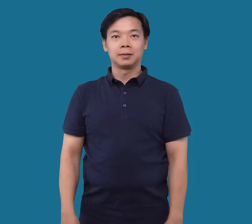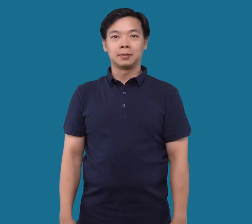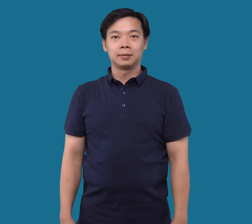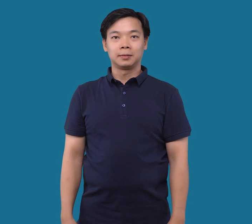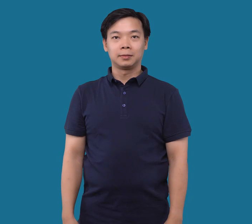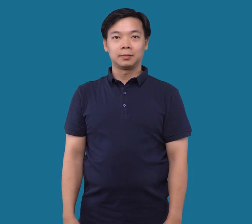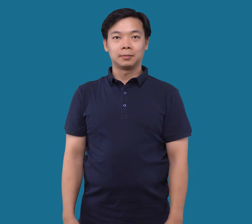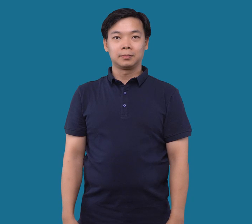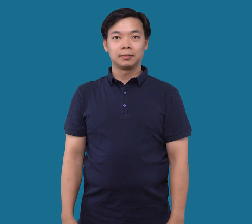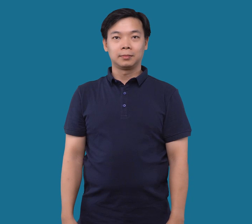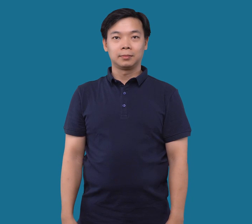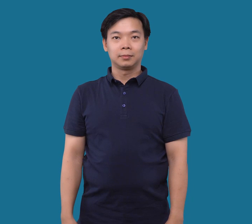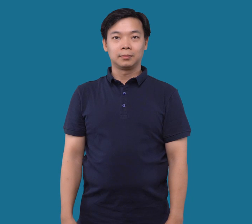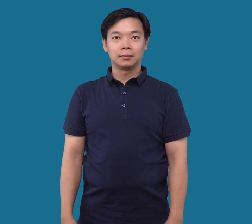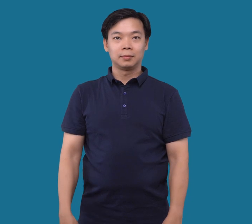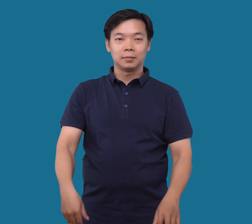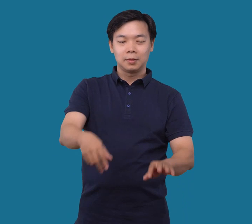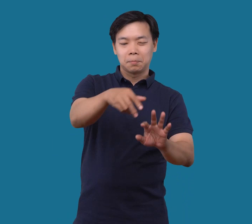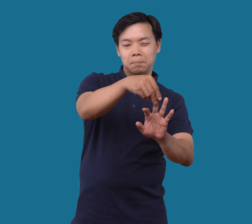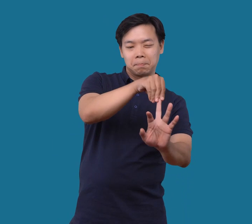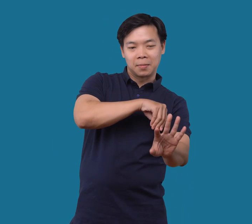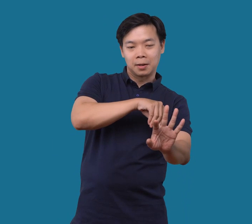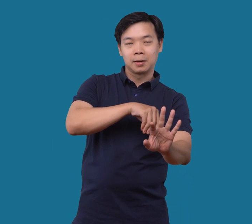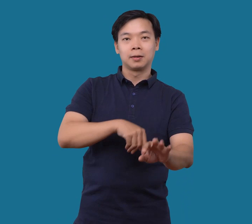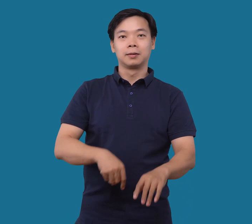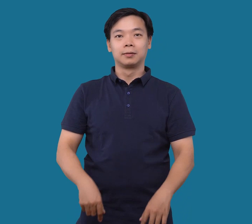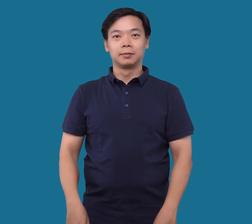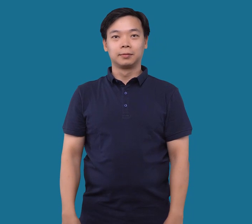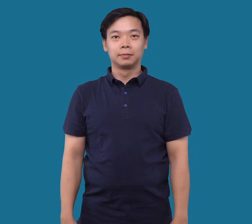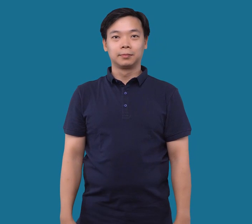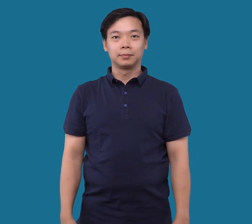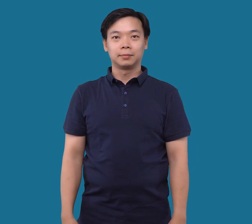bắn bi